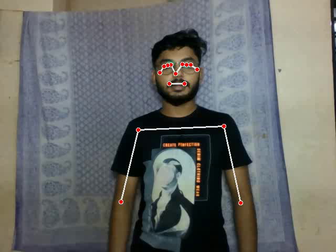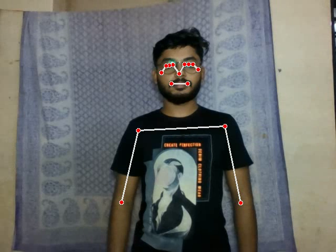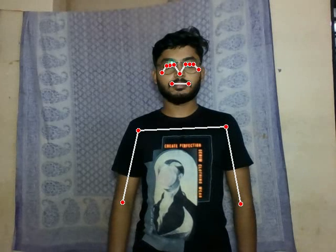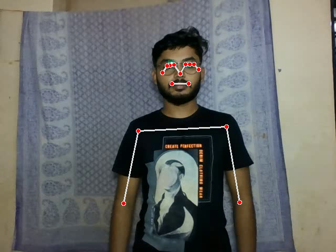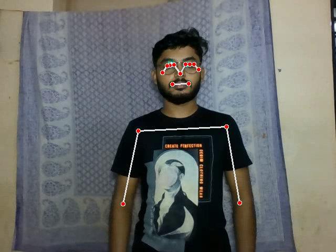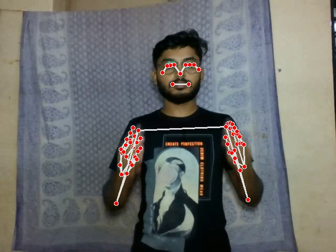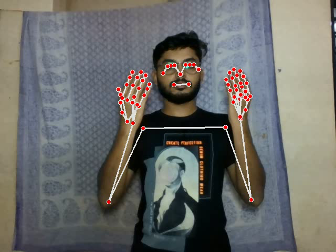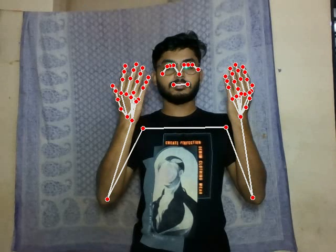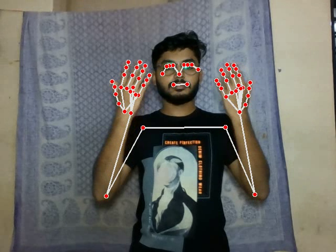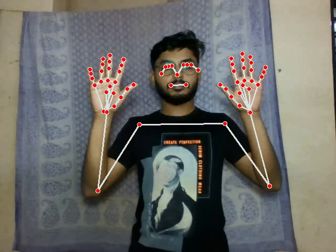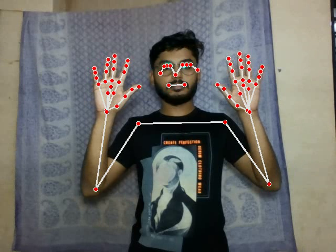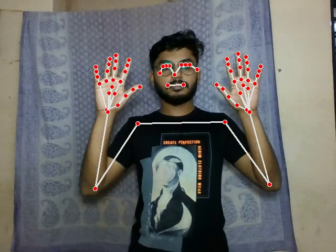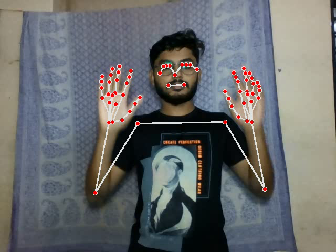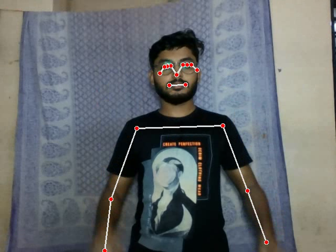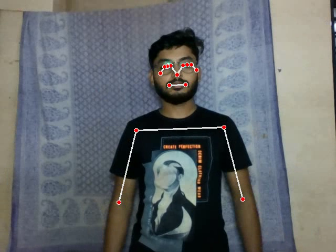do not want